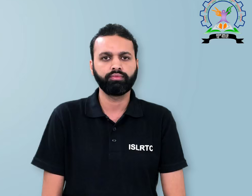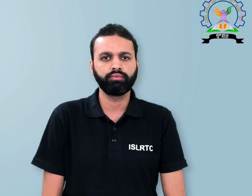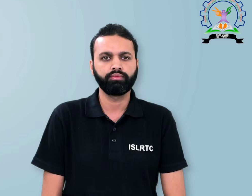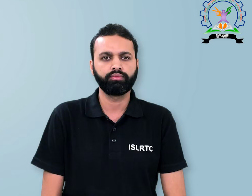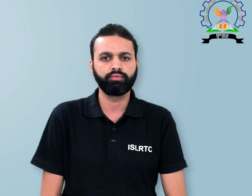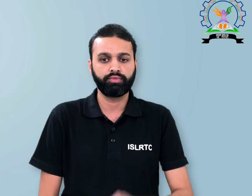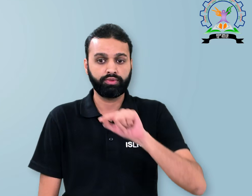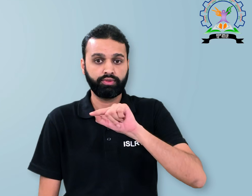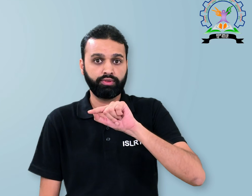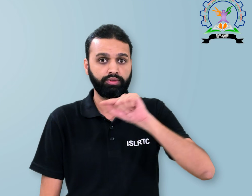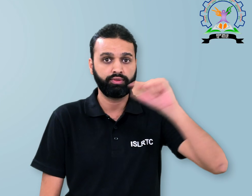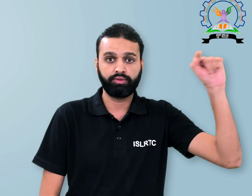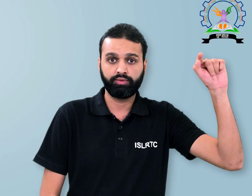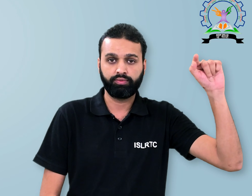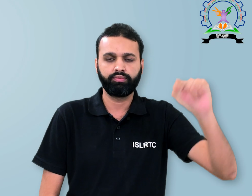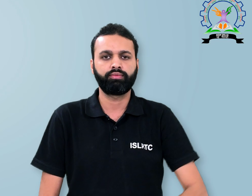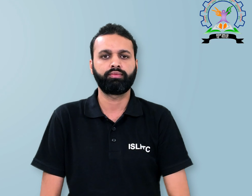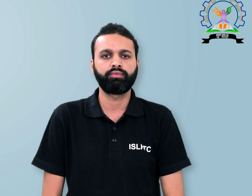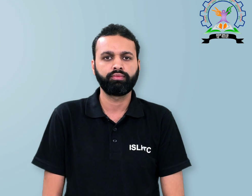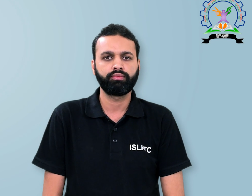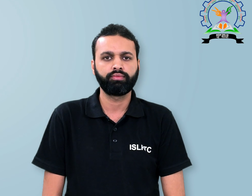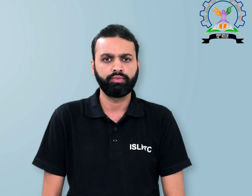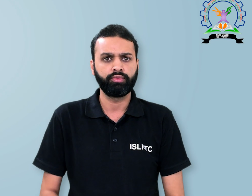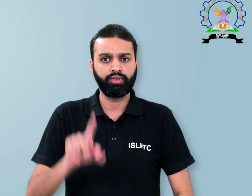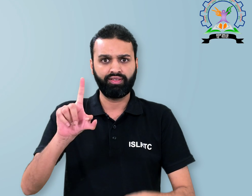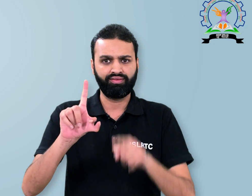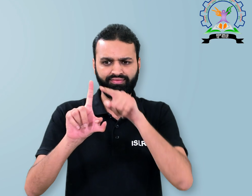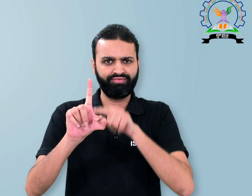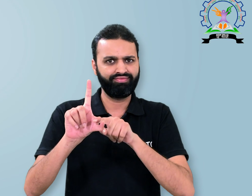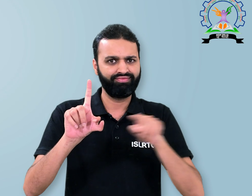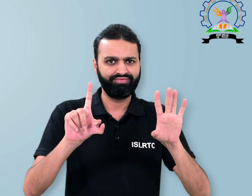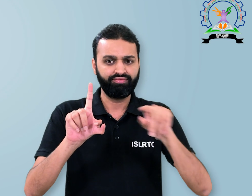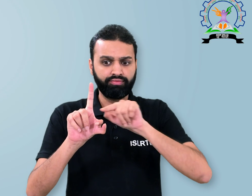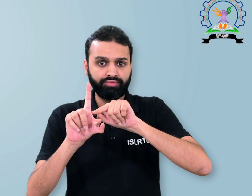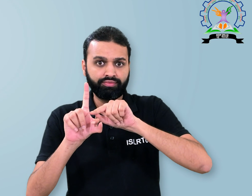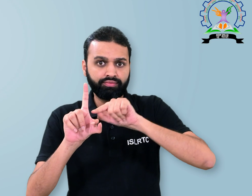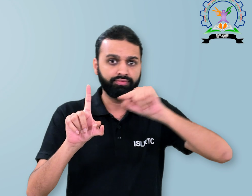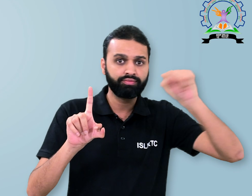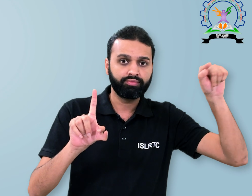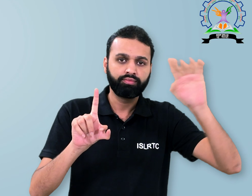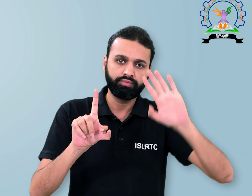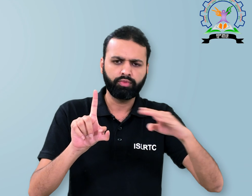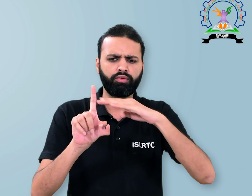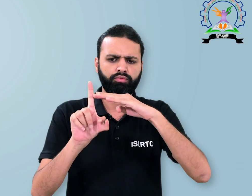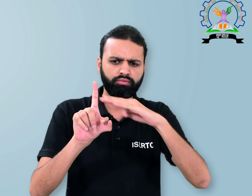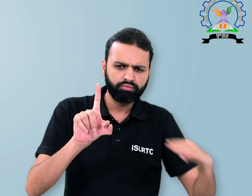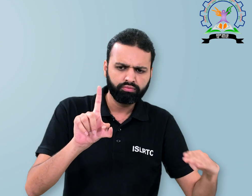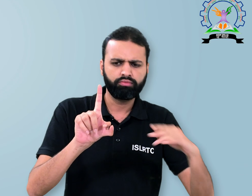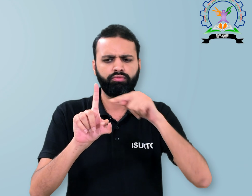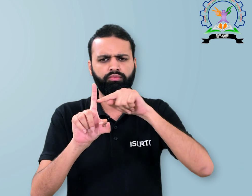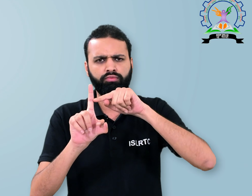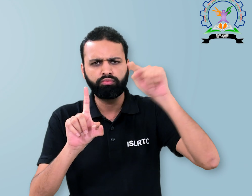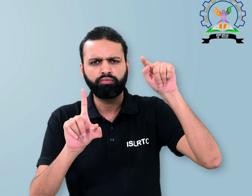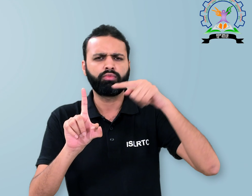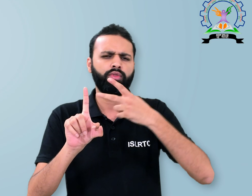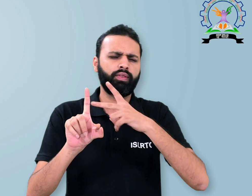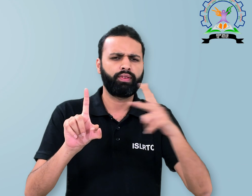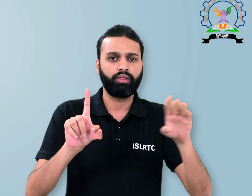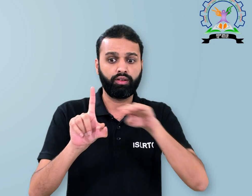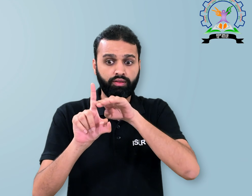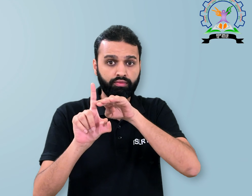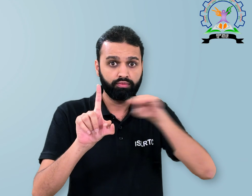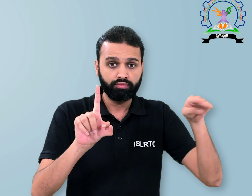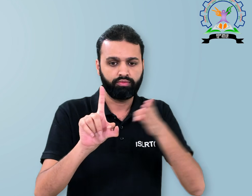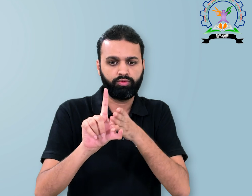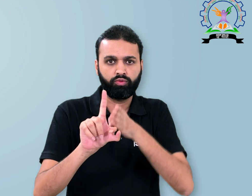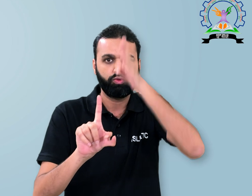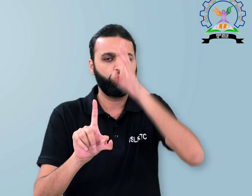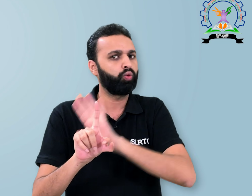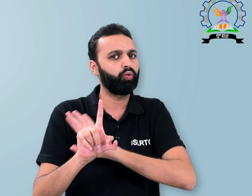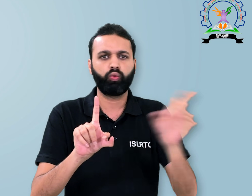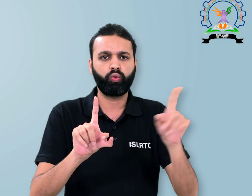Slanting Line (Oblique Line) A slanting or oblique line is neither horizontal nor vertical. It is tilted and not parallel to the x-axis or y-axis.